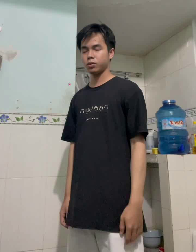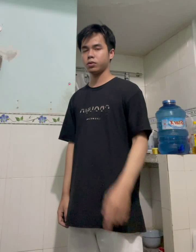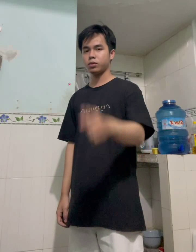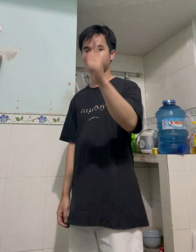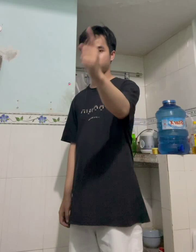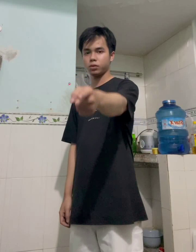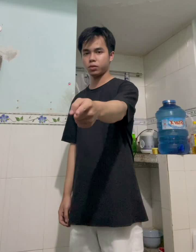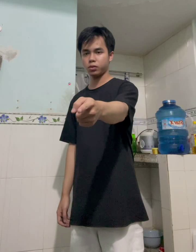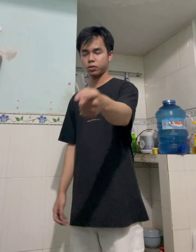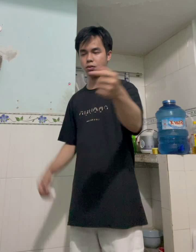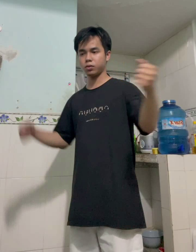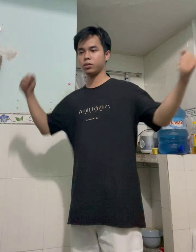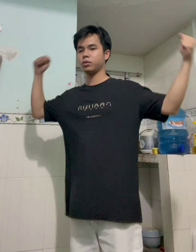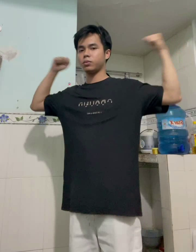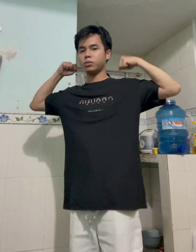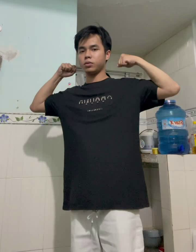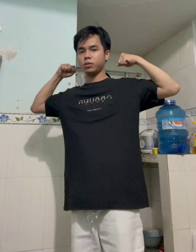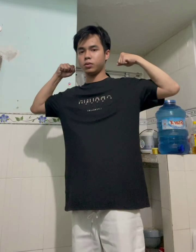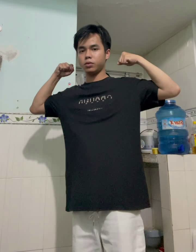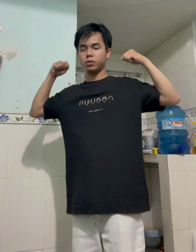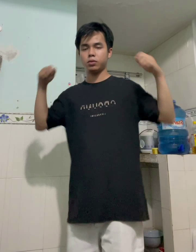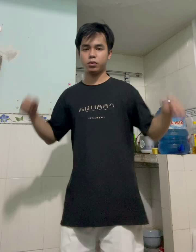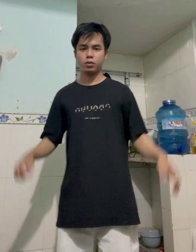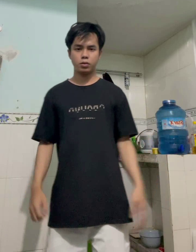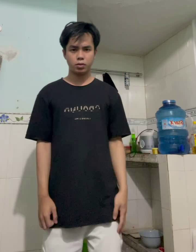ban khoe khong